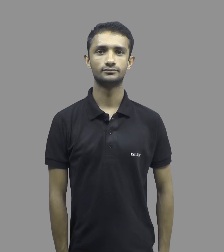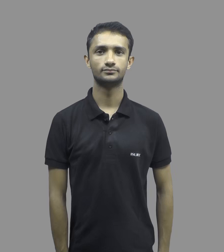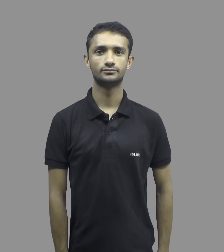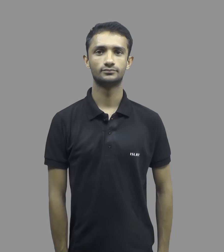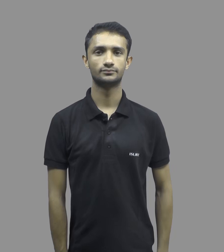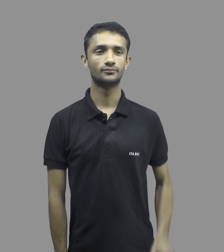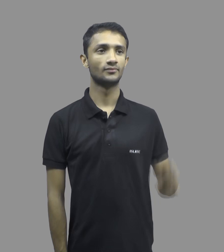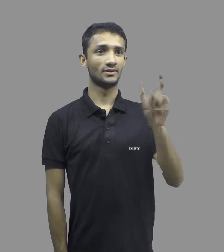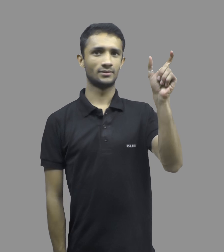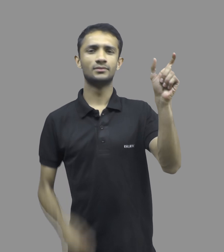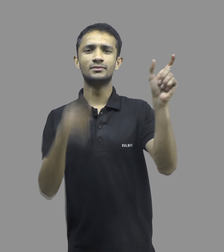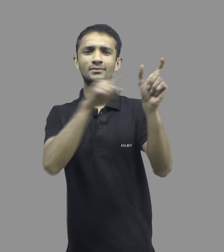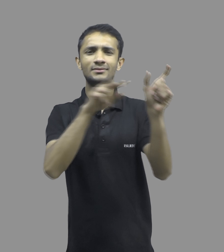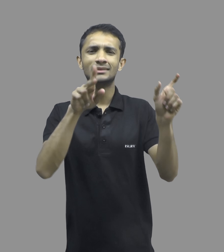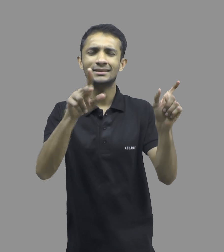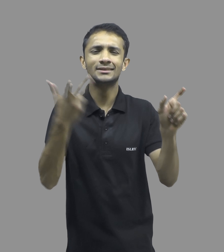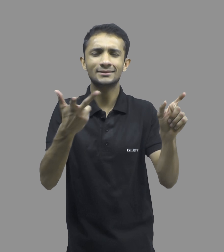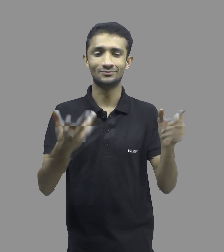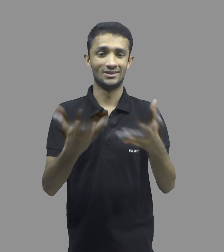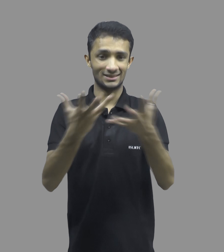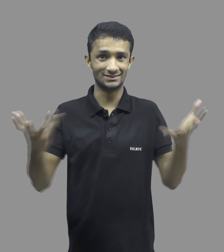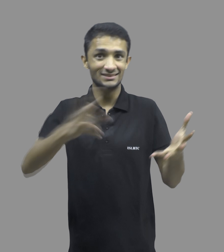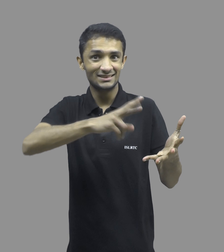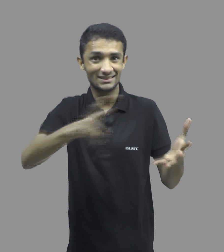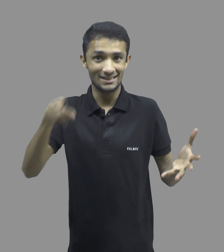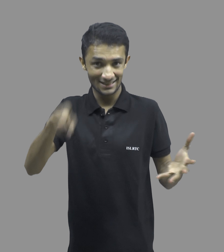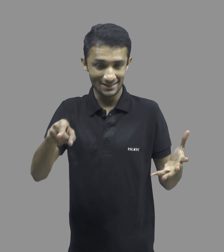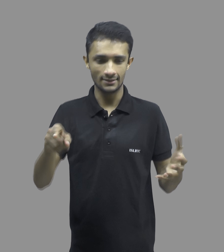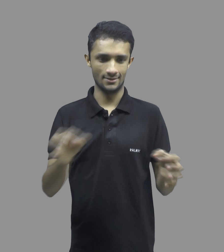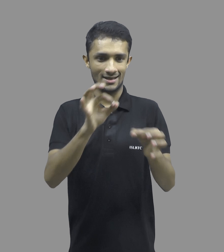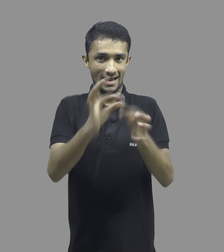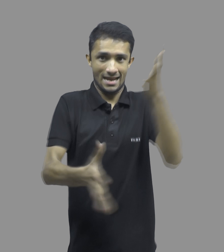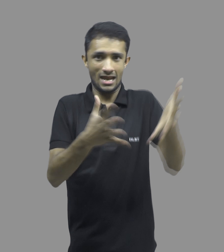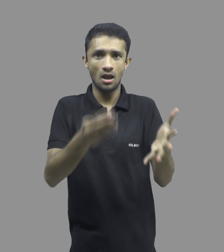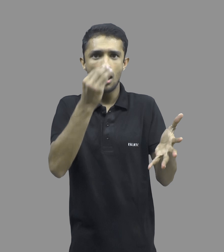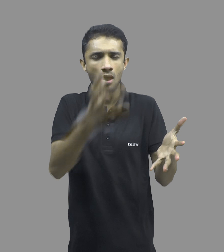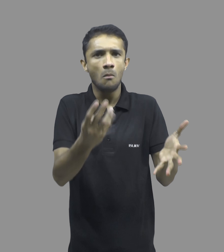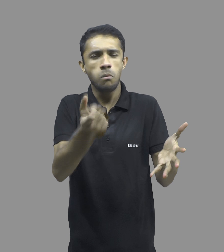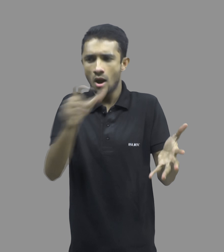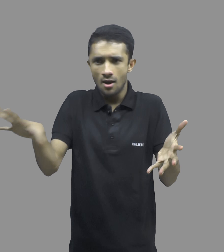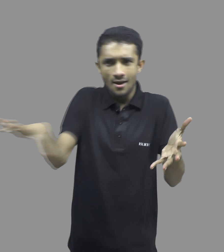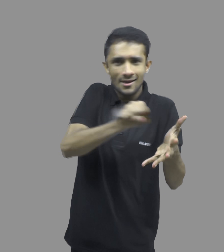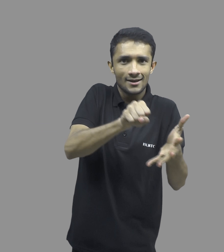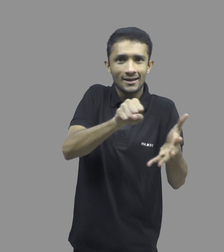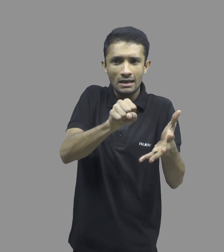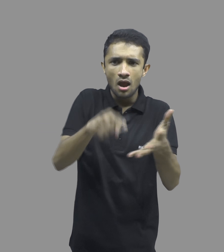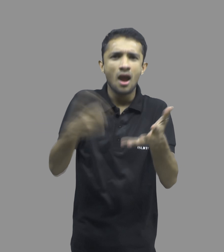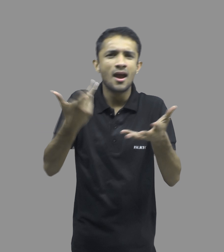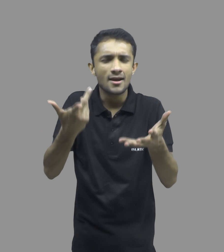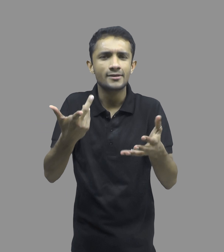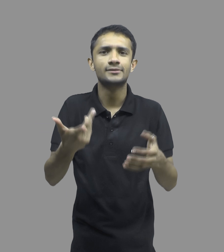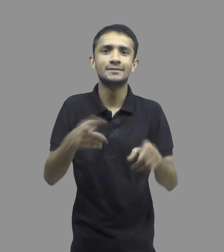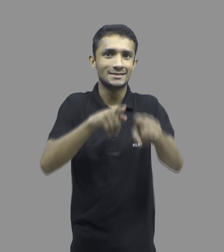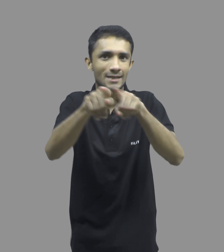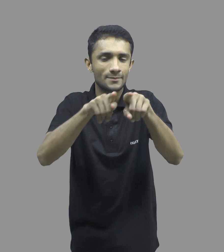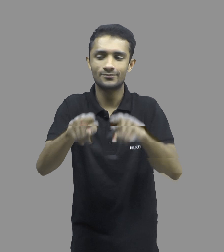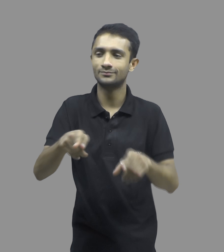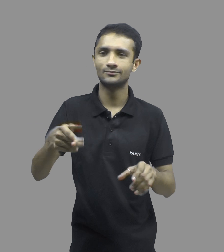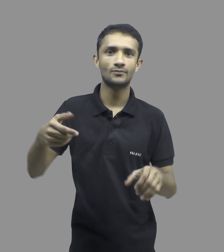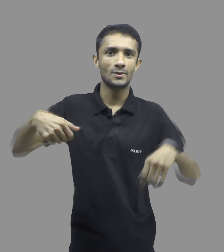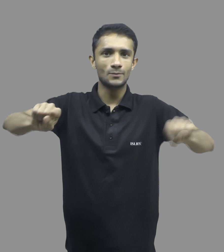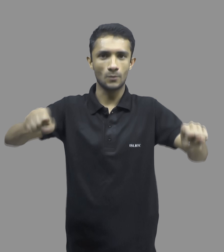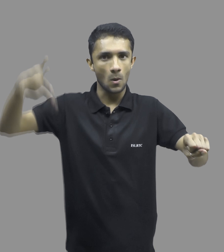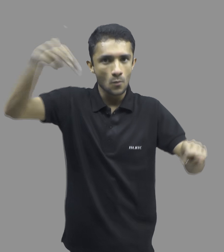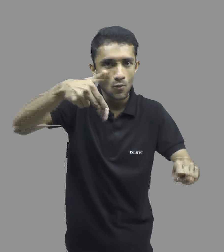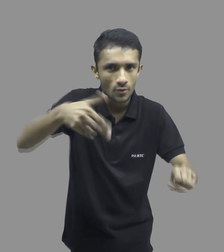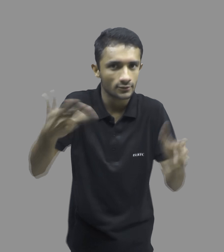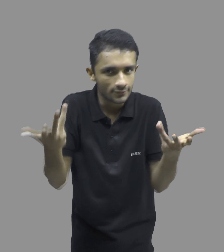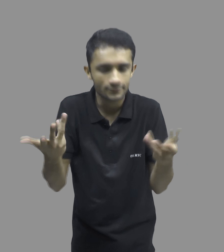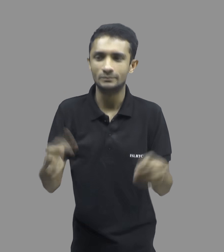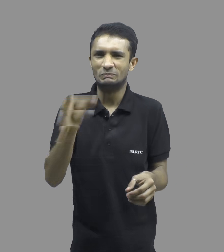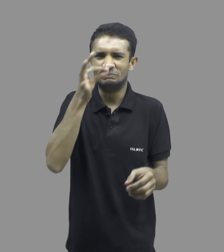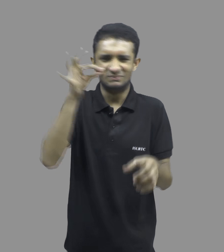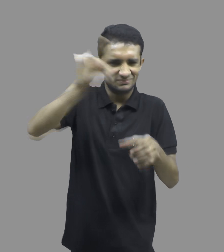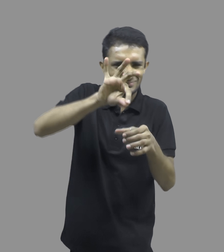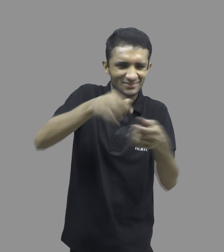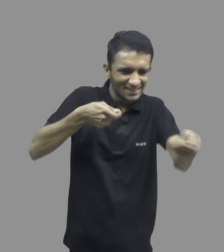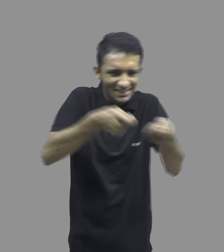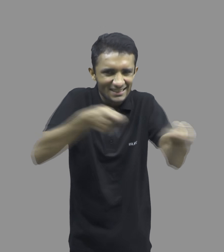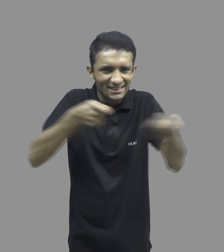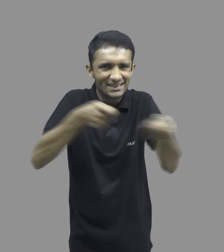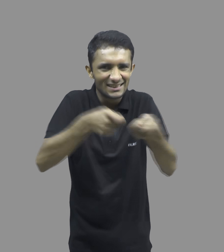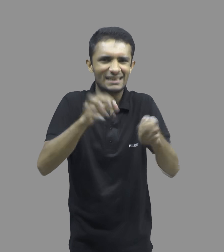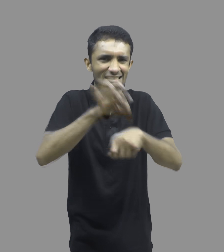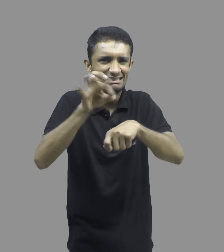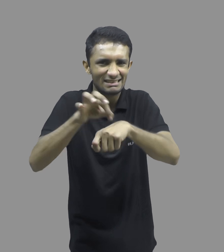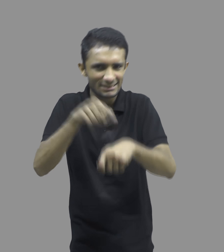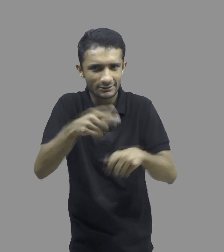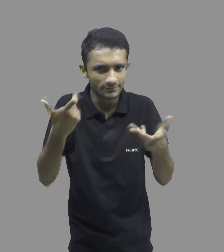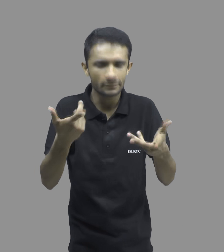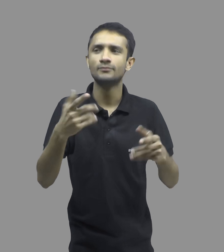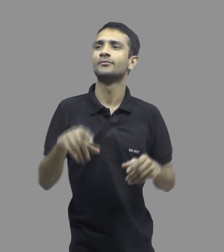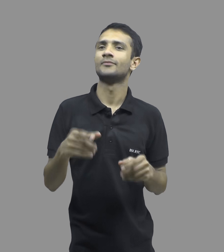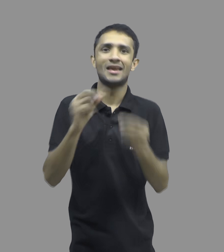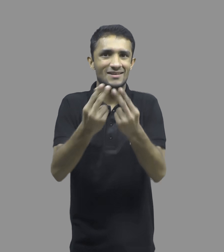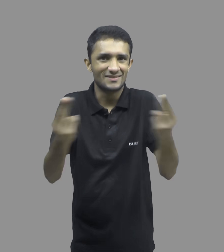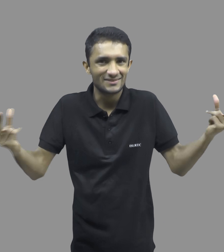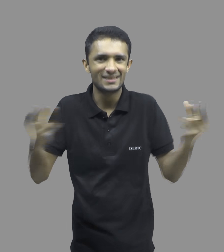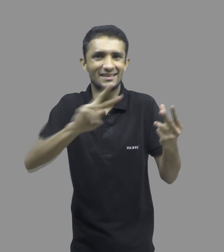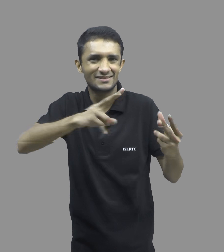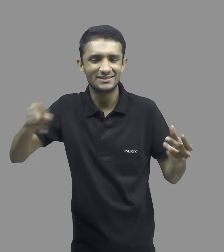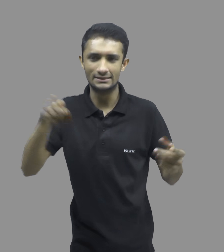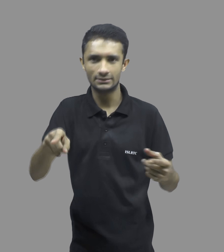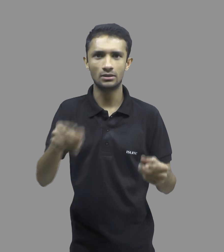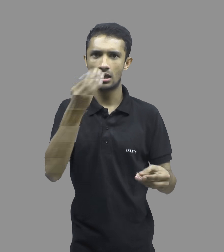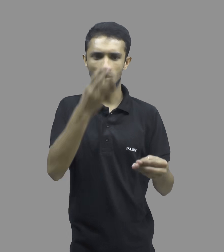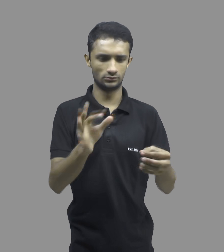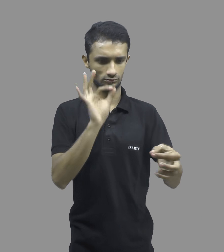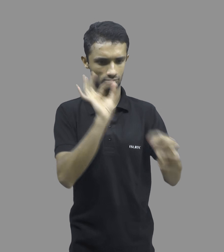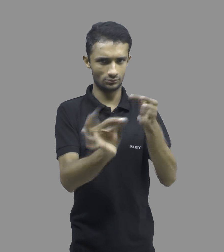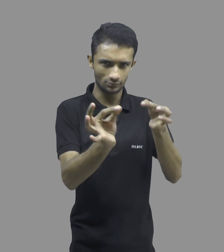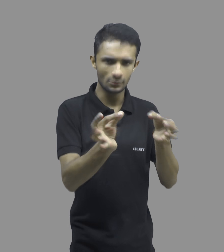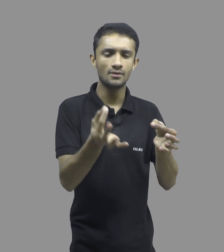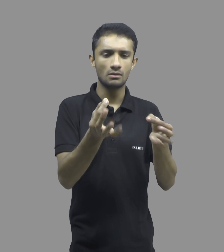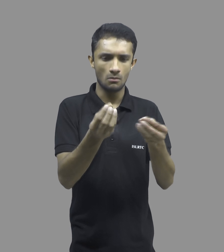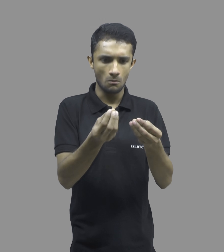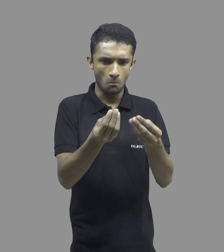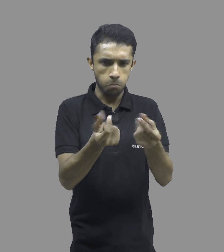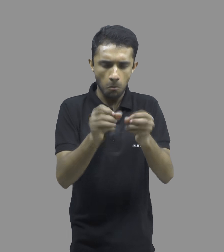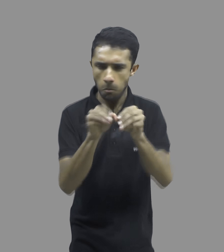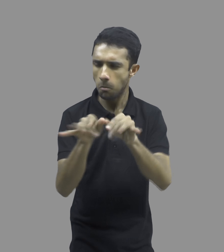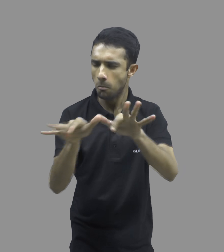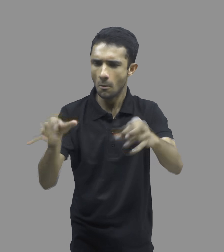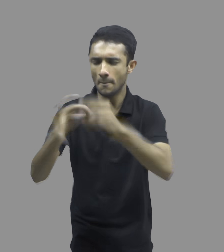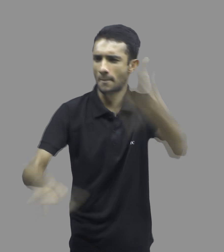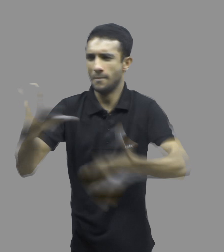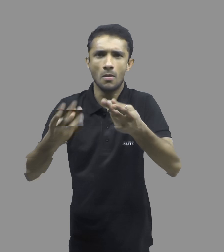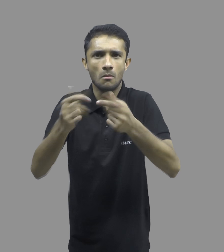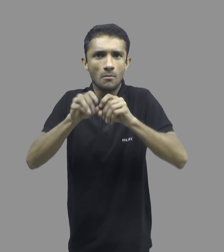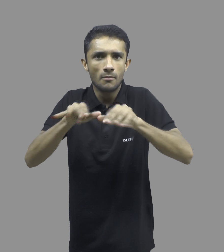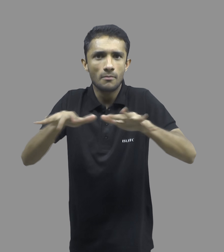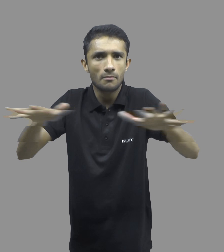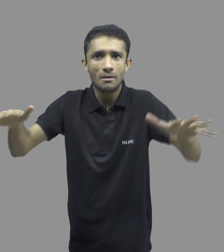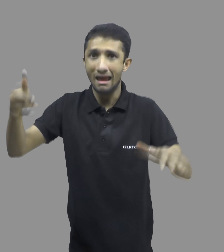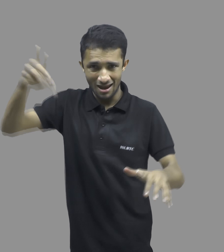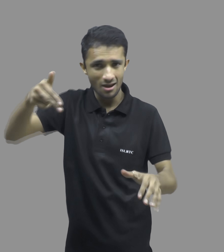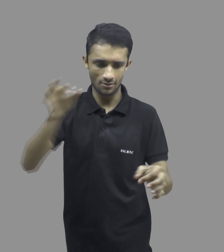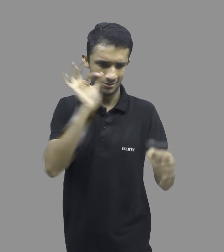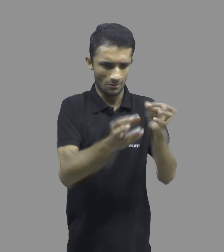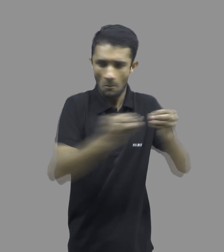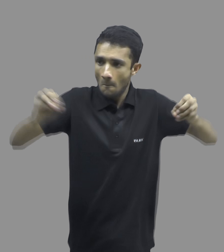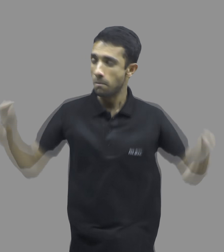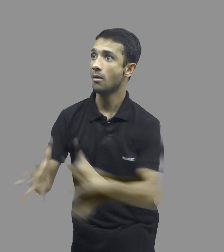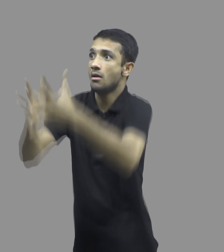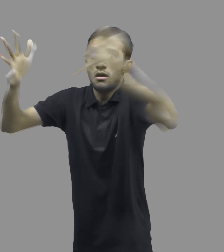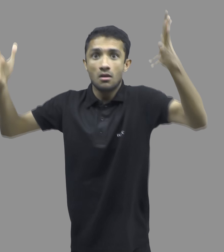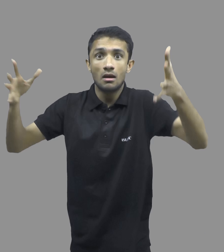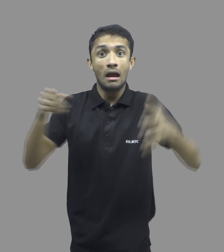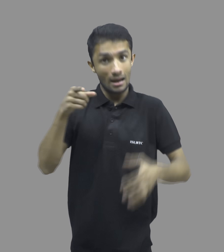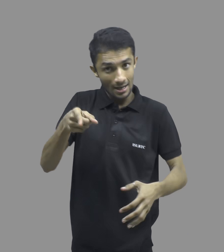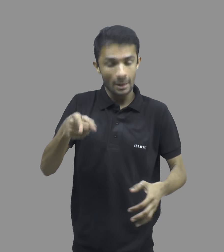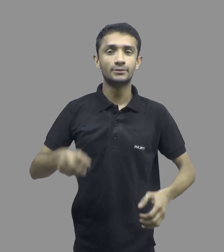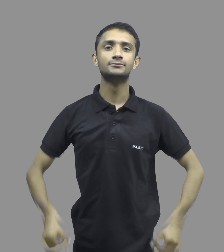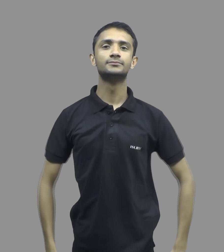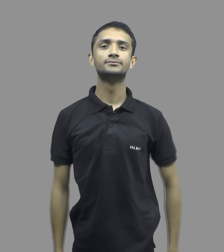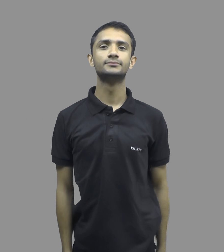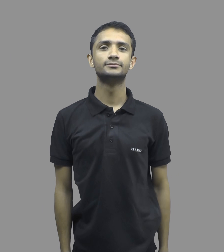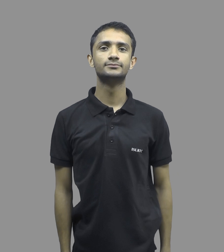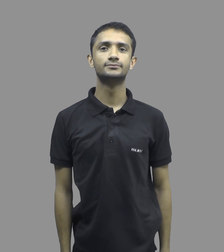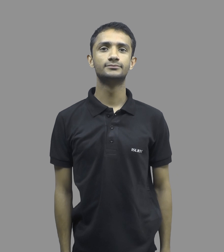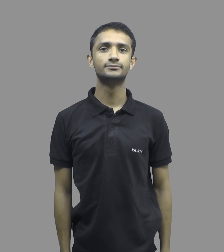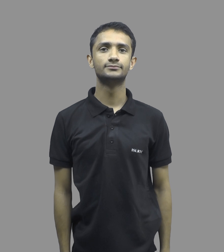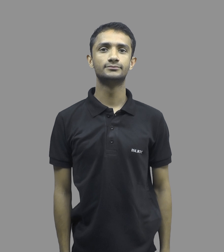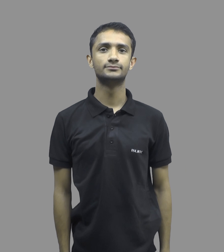Inflammable